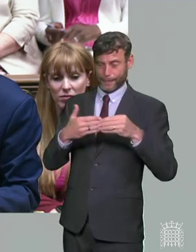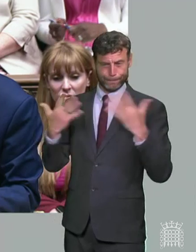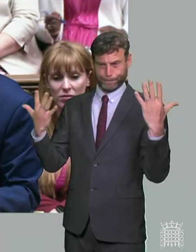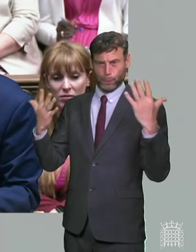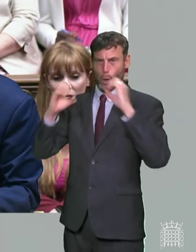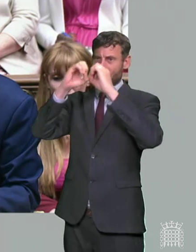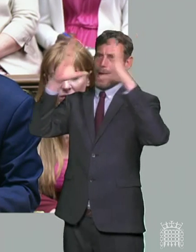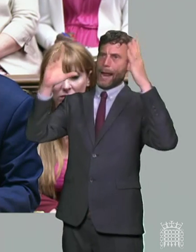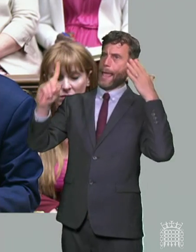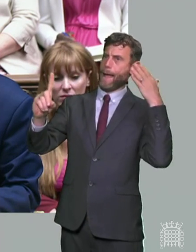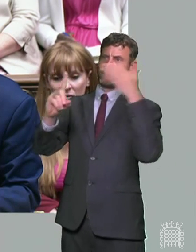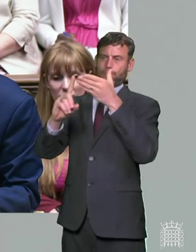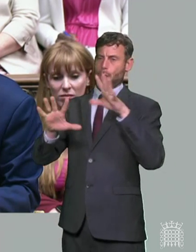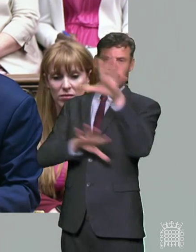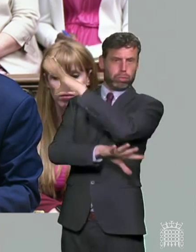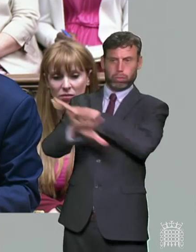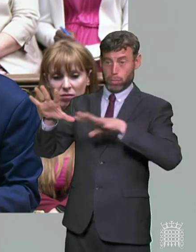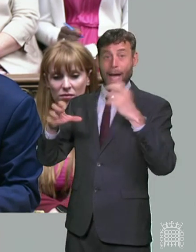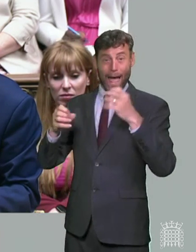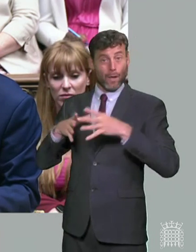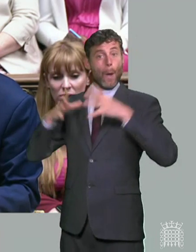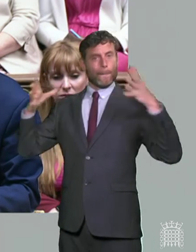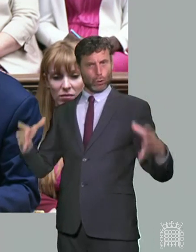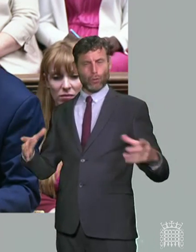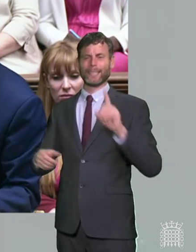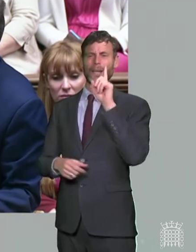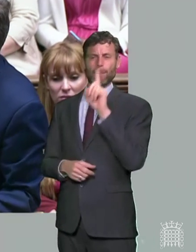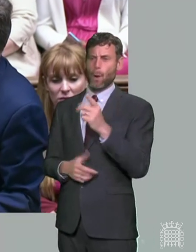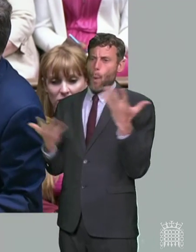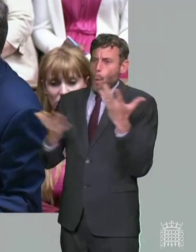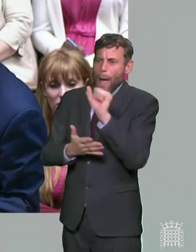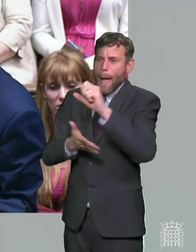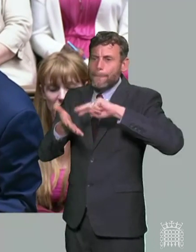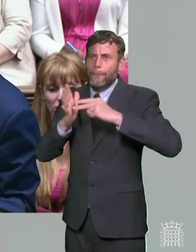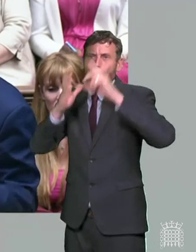It has a large majority, but no long-term plan.”